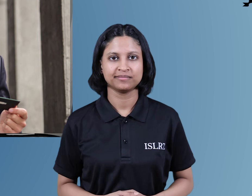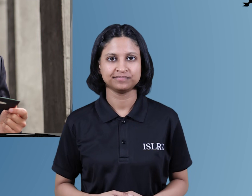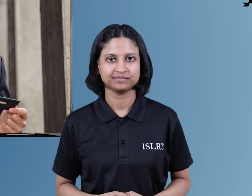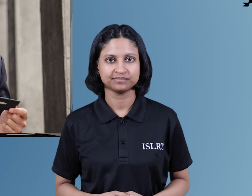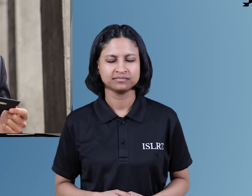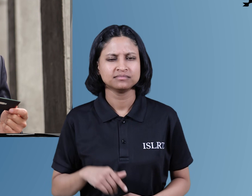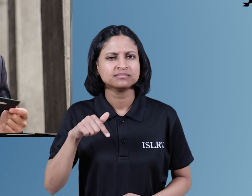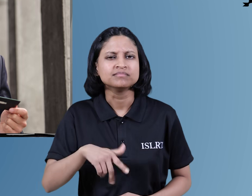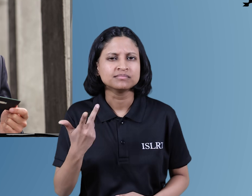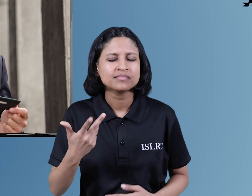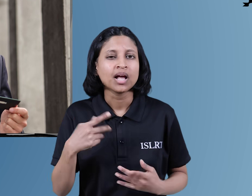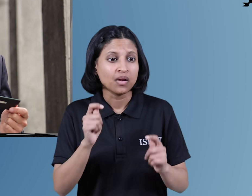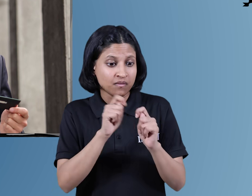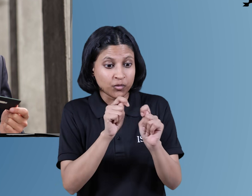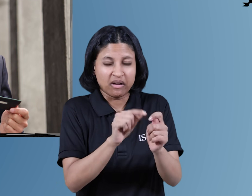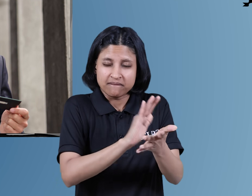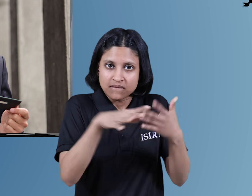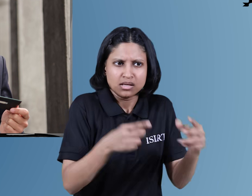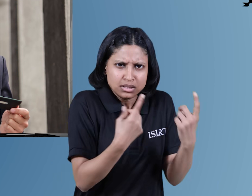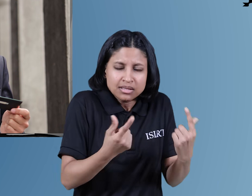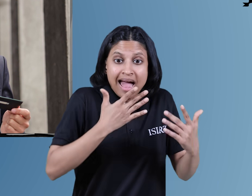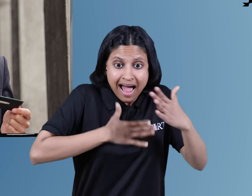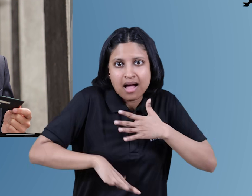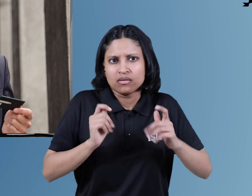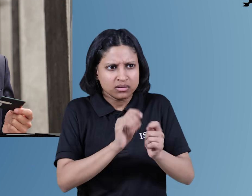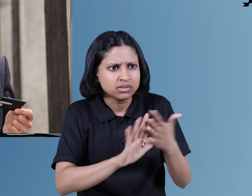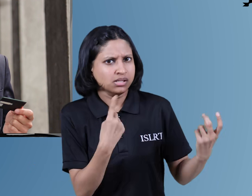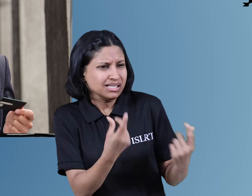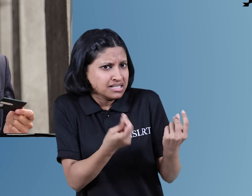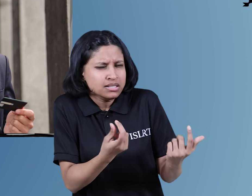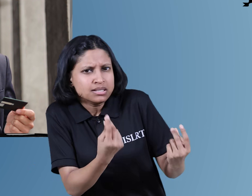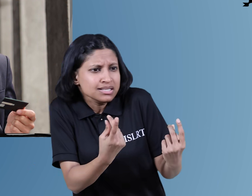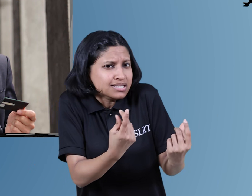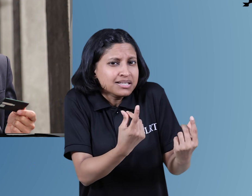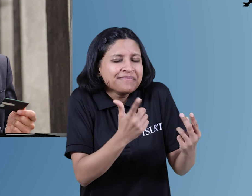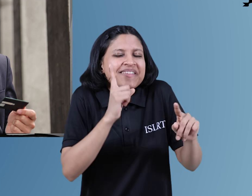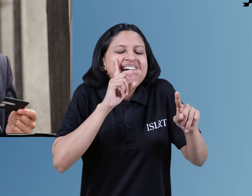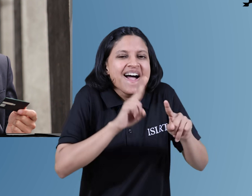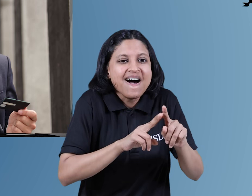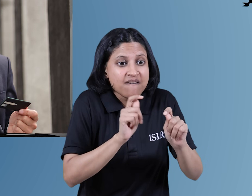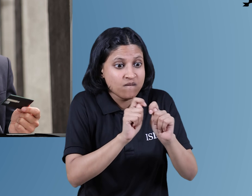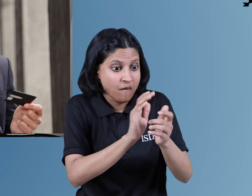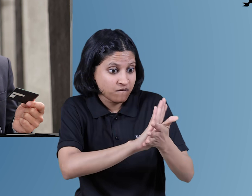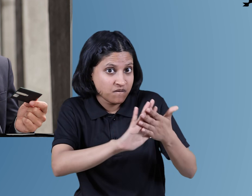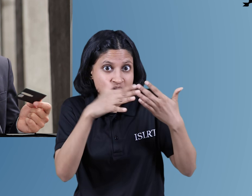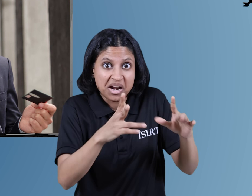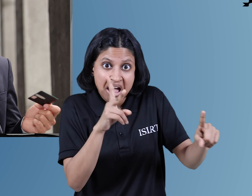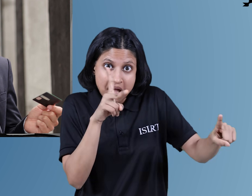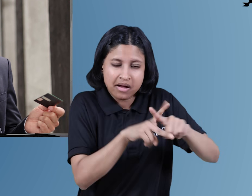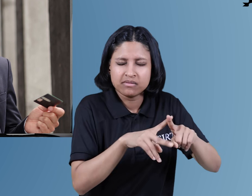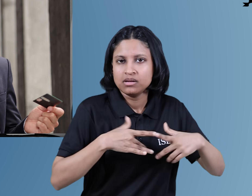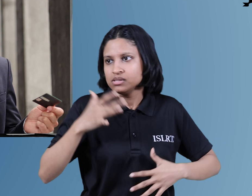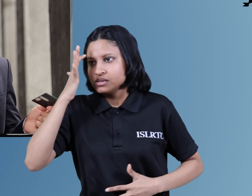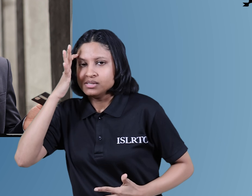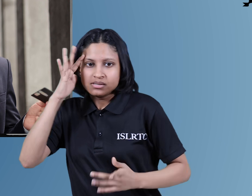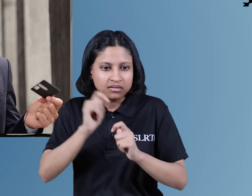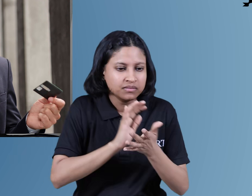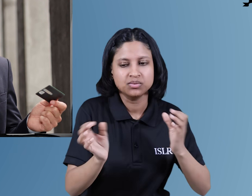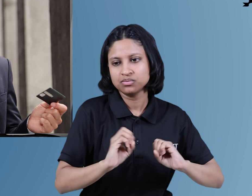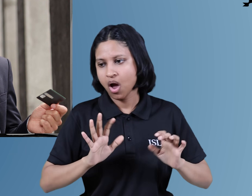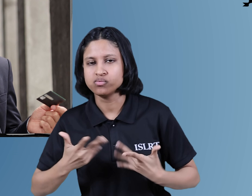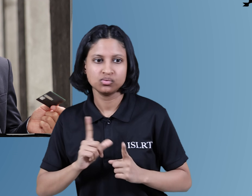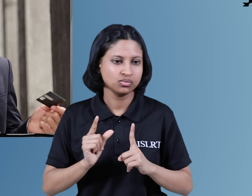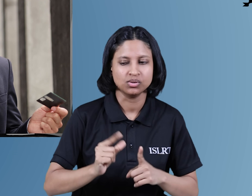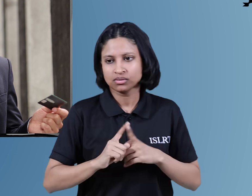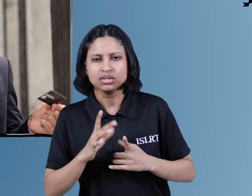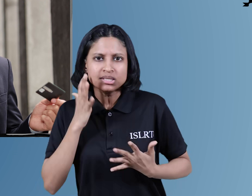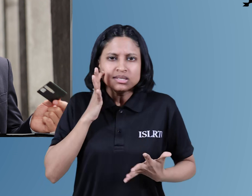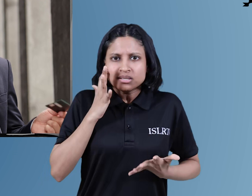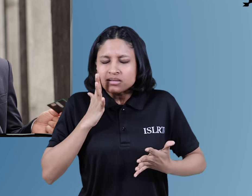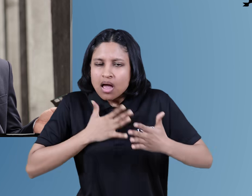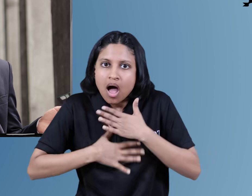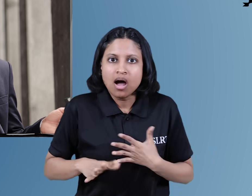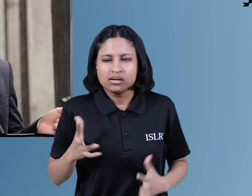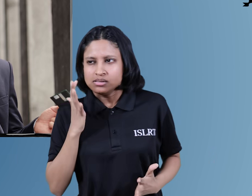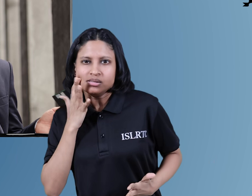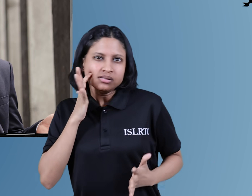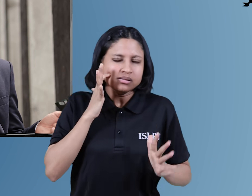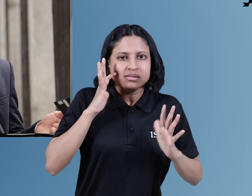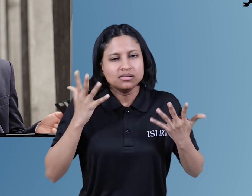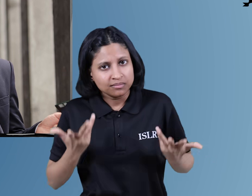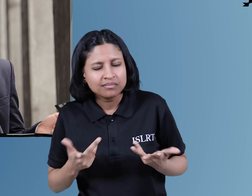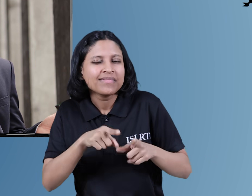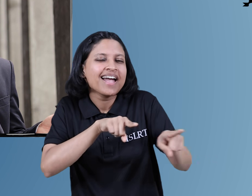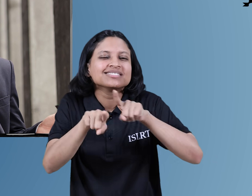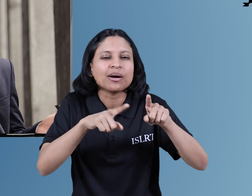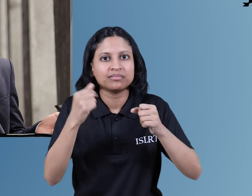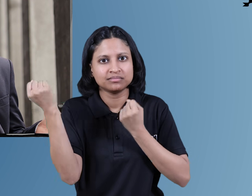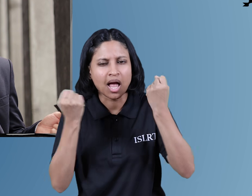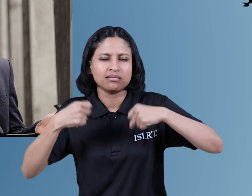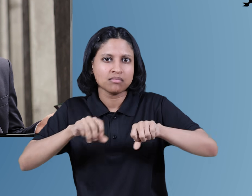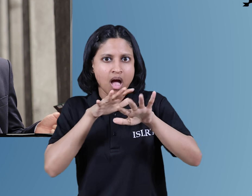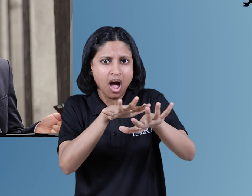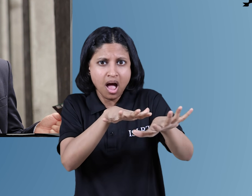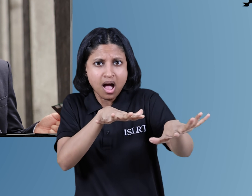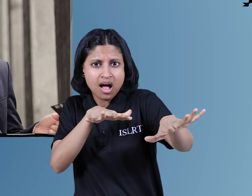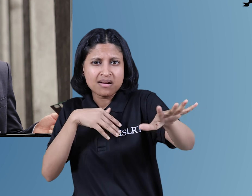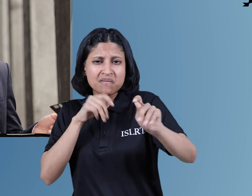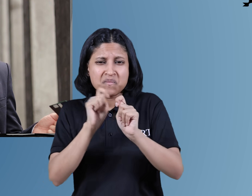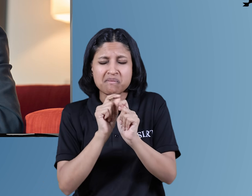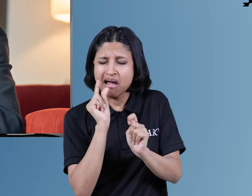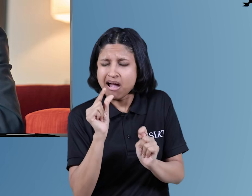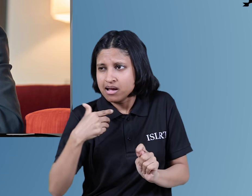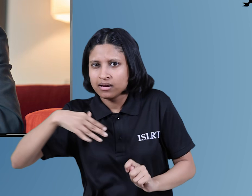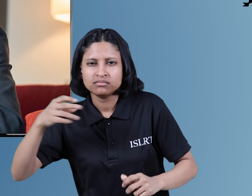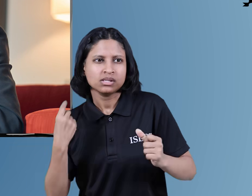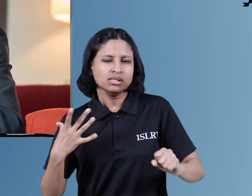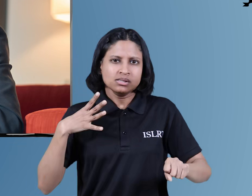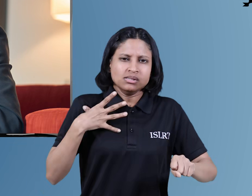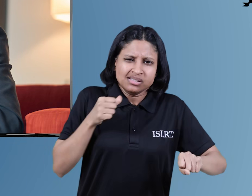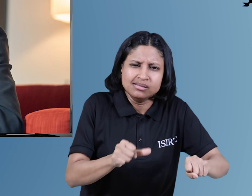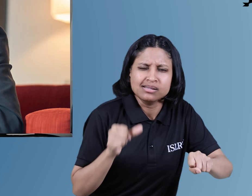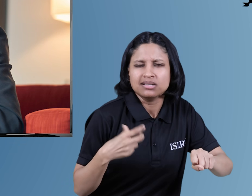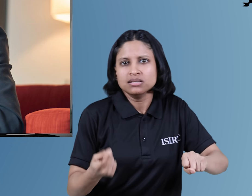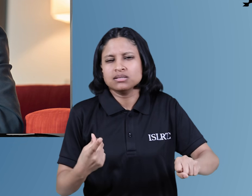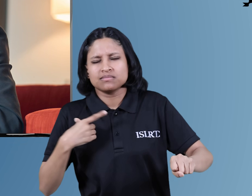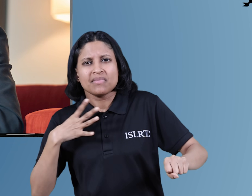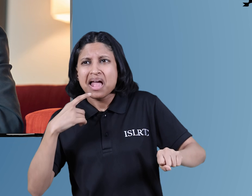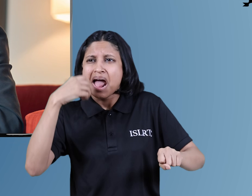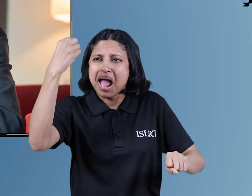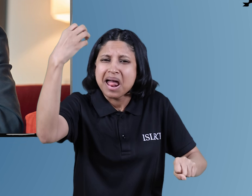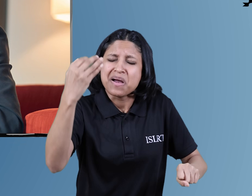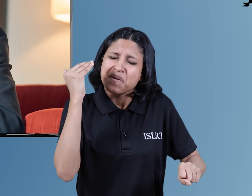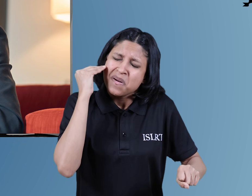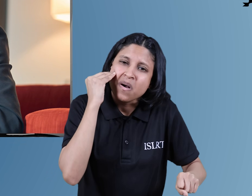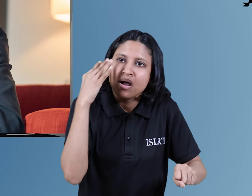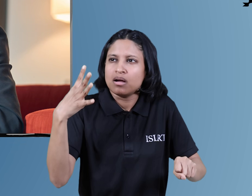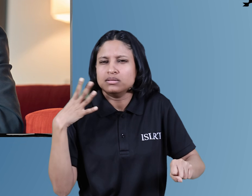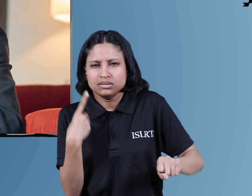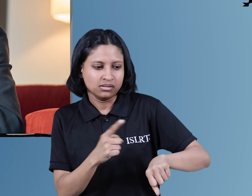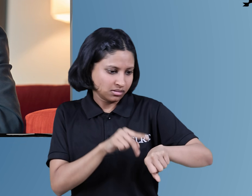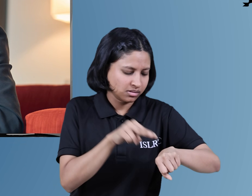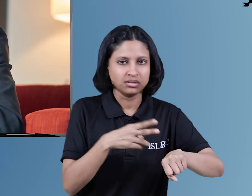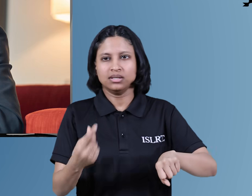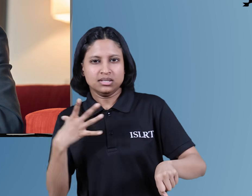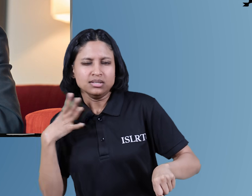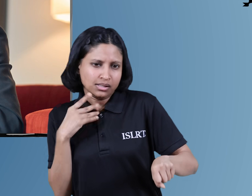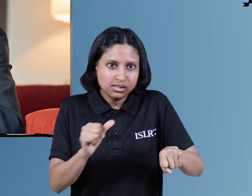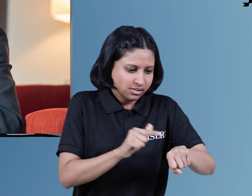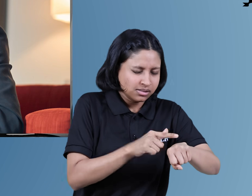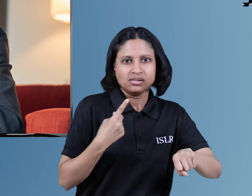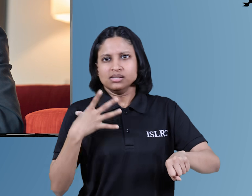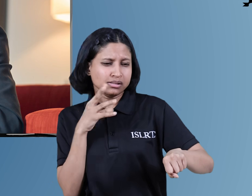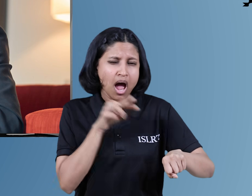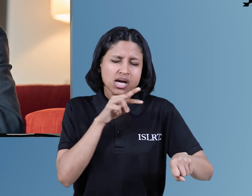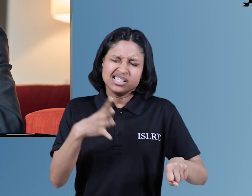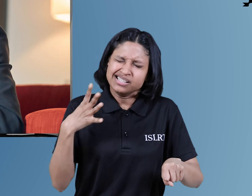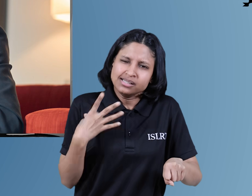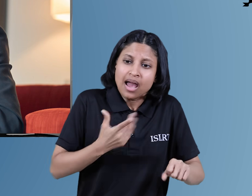Impatient Impatient means wanting to finish a task quickly not wanting to leave it unfinished and getting annoyed when that doesn't happen. For example, a person stuck in traffic becomes impatient, honking their horns and constantly checking the time for the traffic to clear.